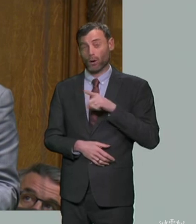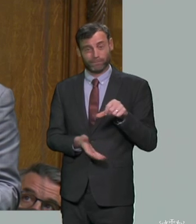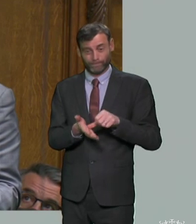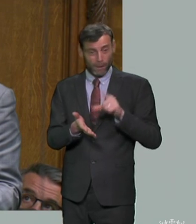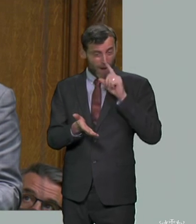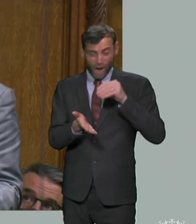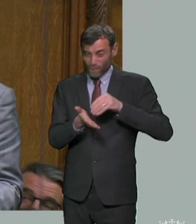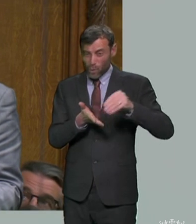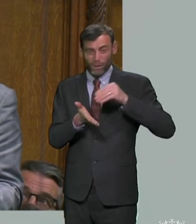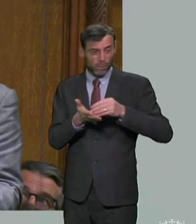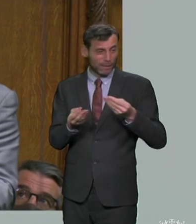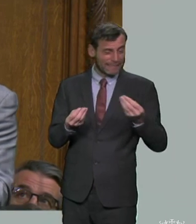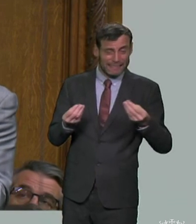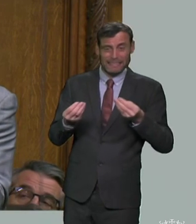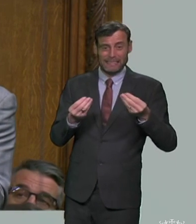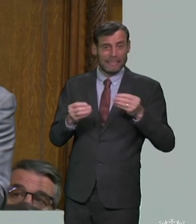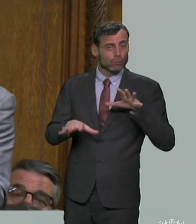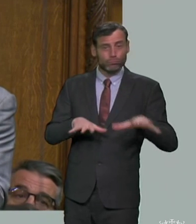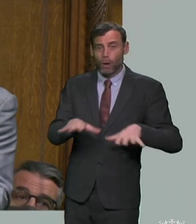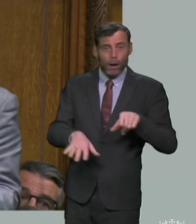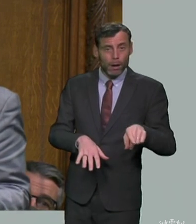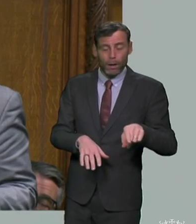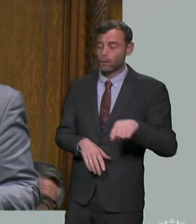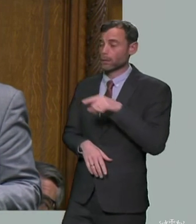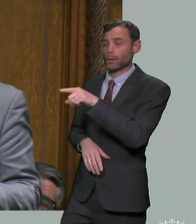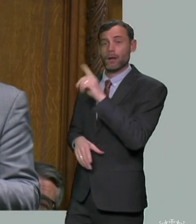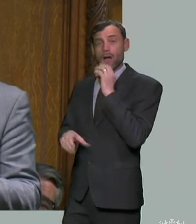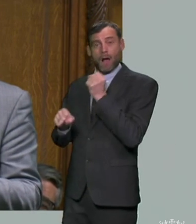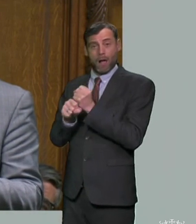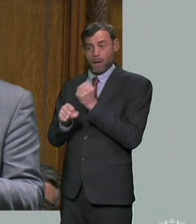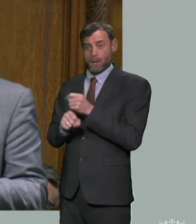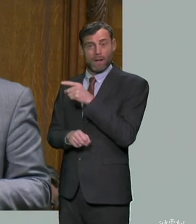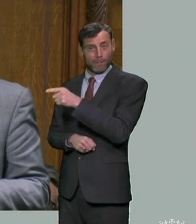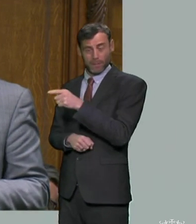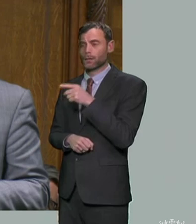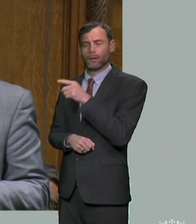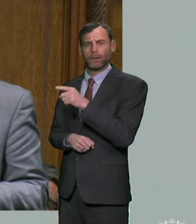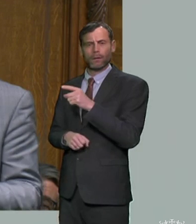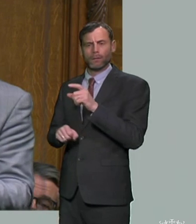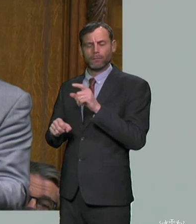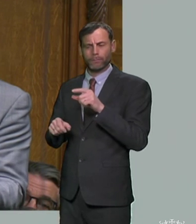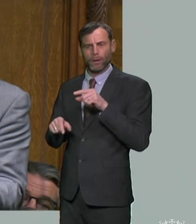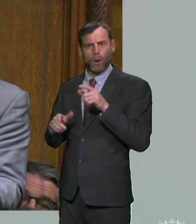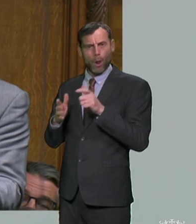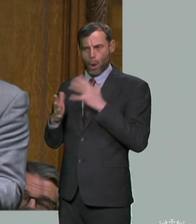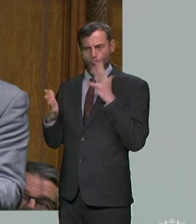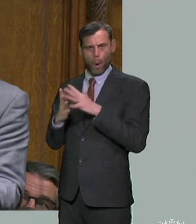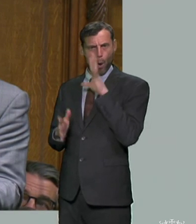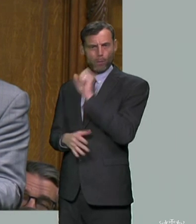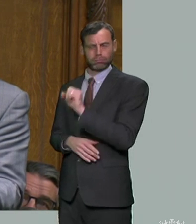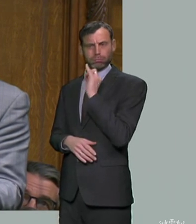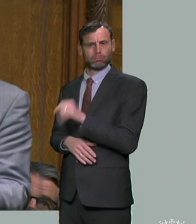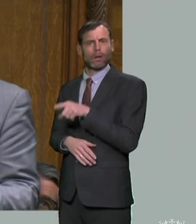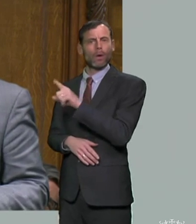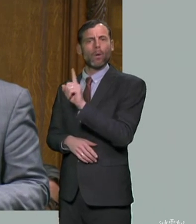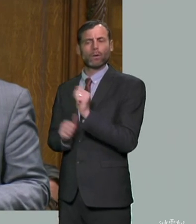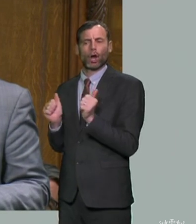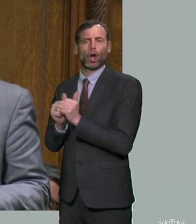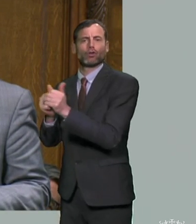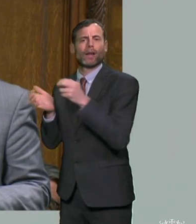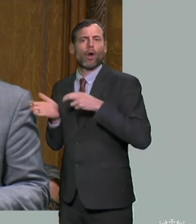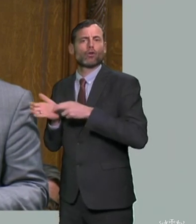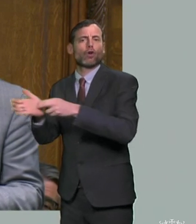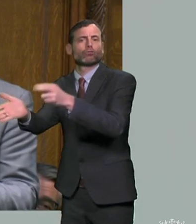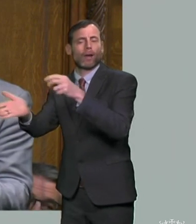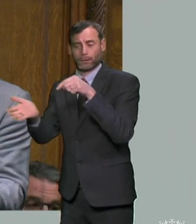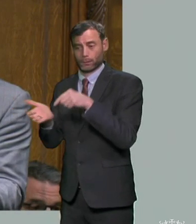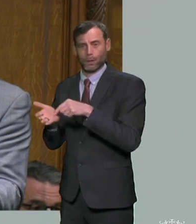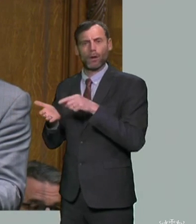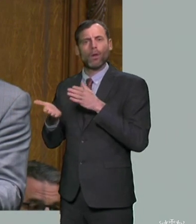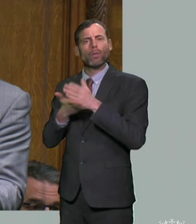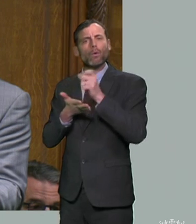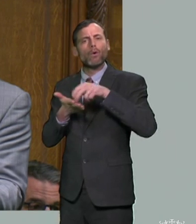This is a Government who have been found to have acted unlawfully by the High Court over covid contracts and who are now preparing to write off £4.3 billion that had been allocated to those covid schemes.